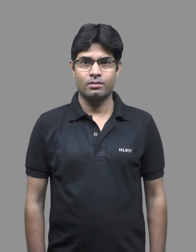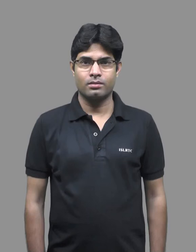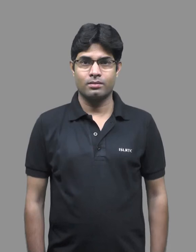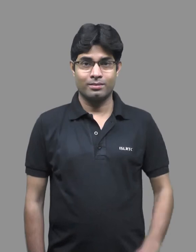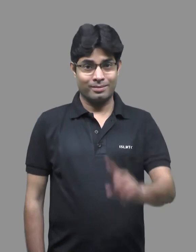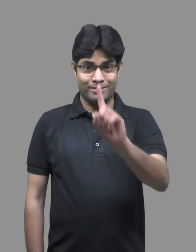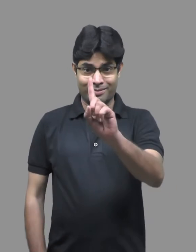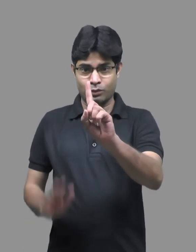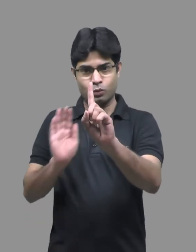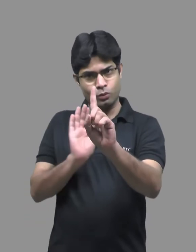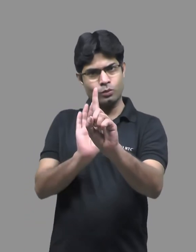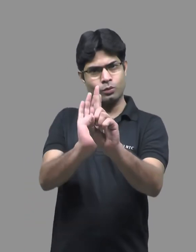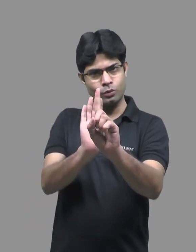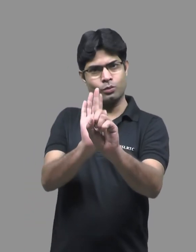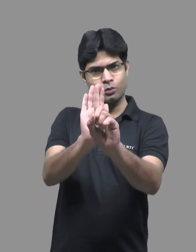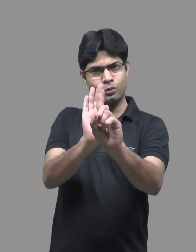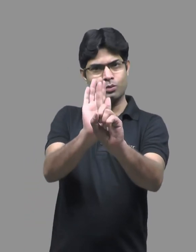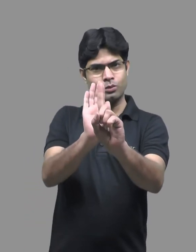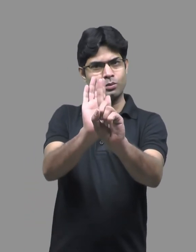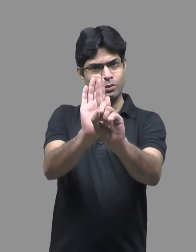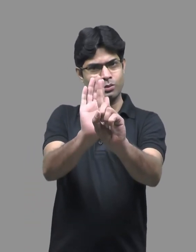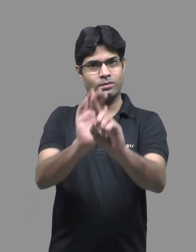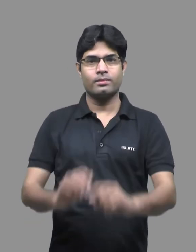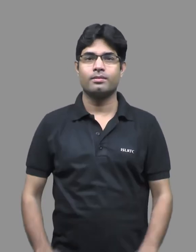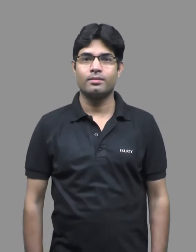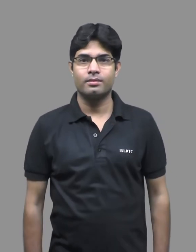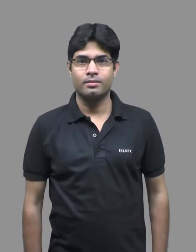Approach